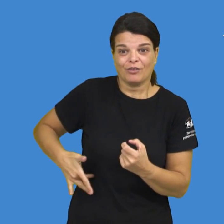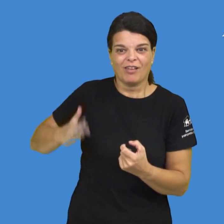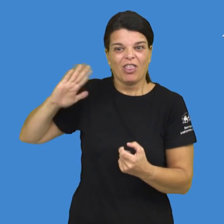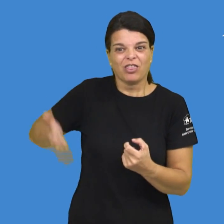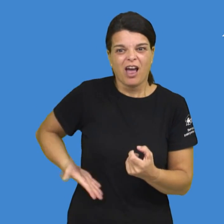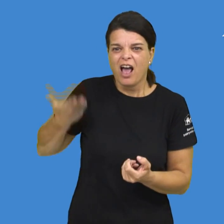afectar